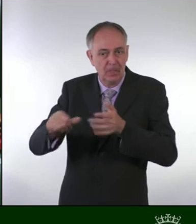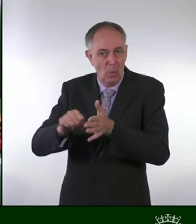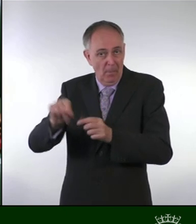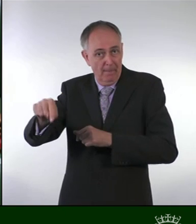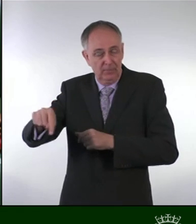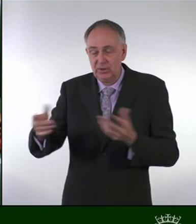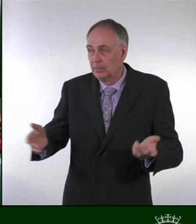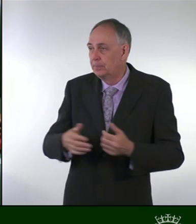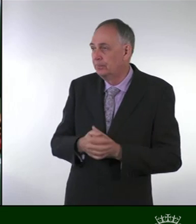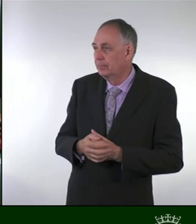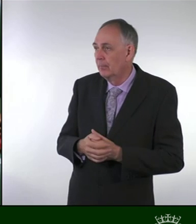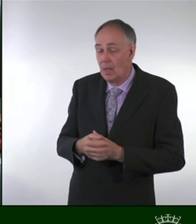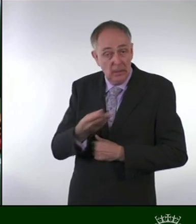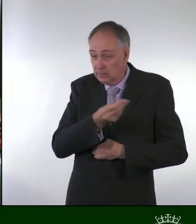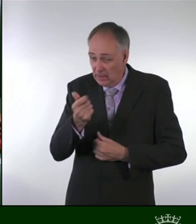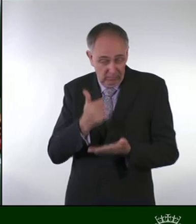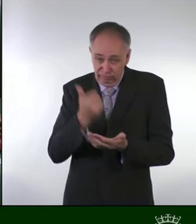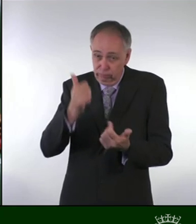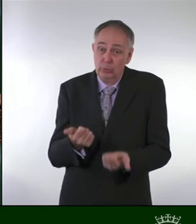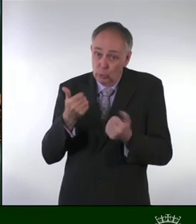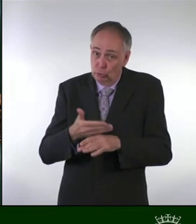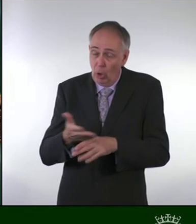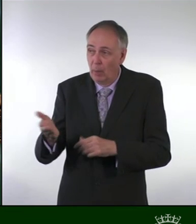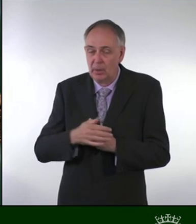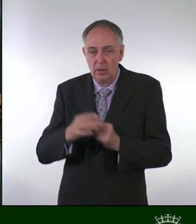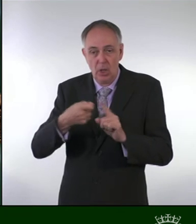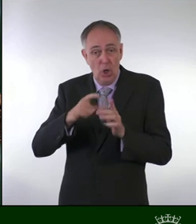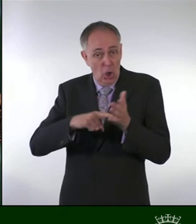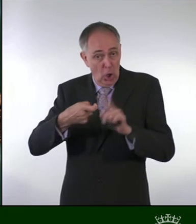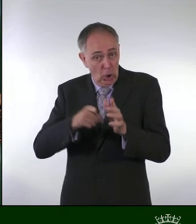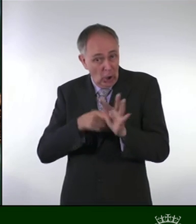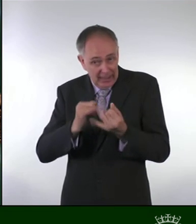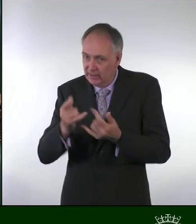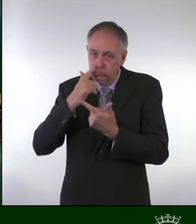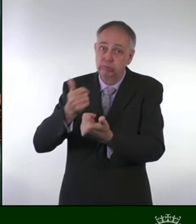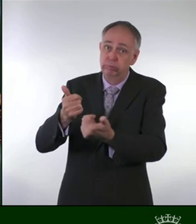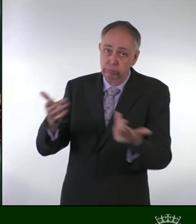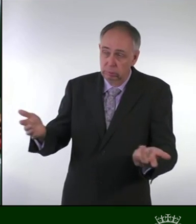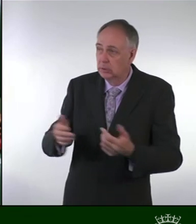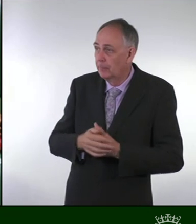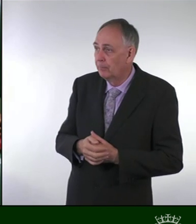Actually, some of them have been doing an absolutely outstanding job—Kirklees, in particular.